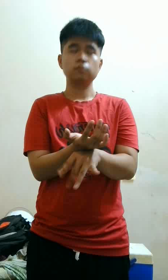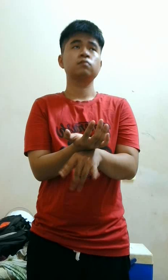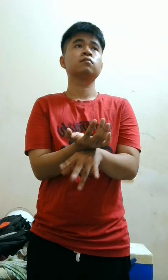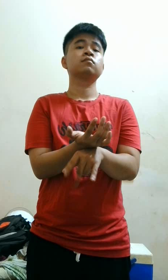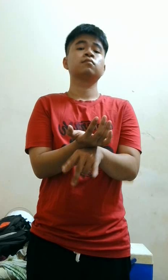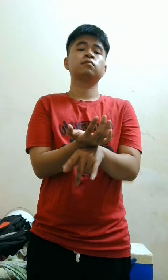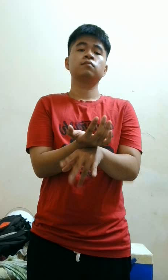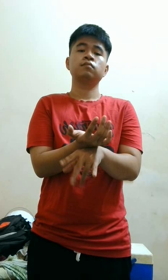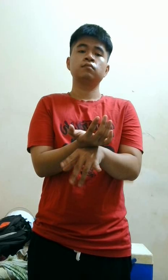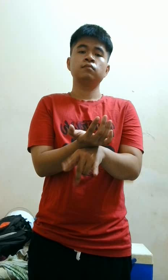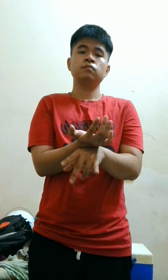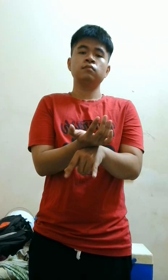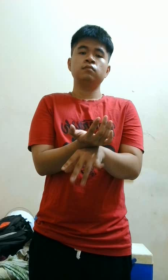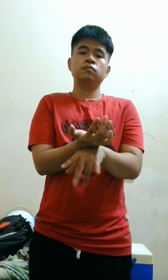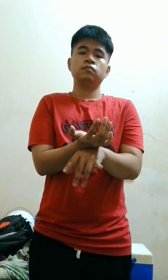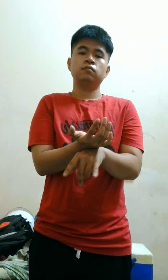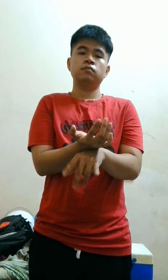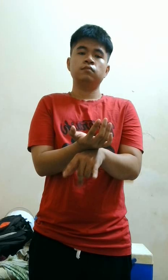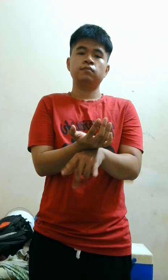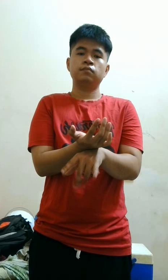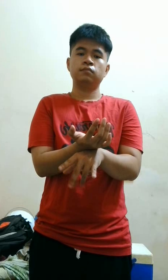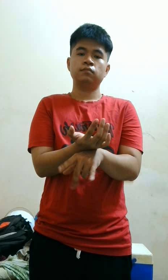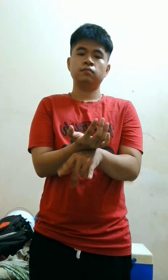ca phe